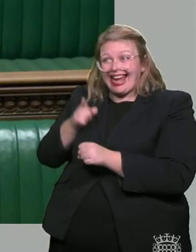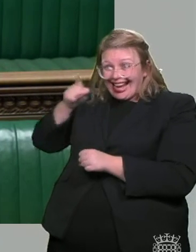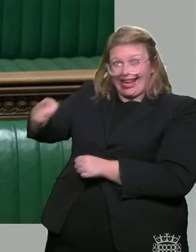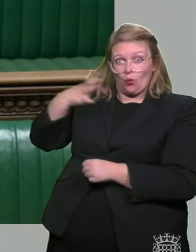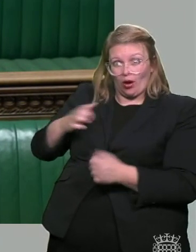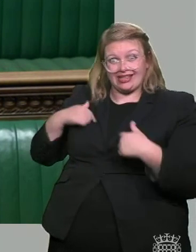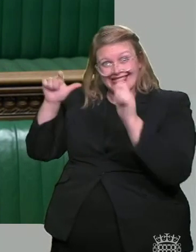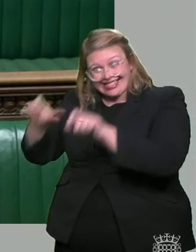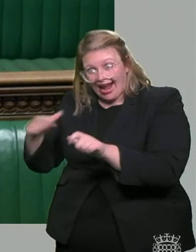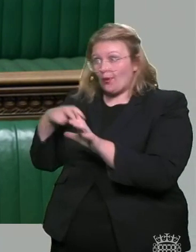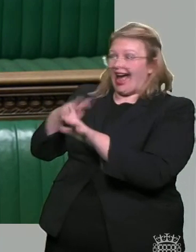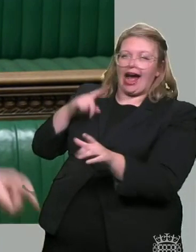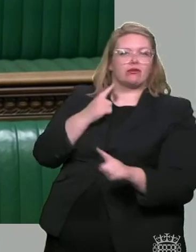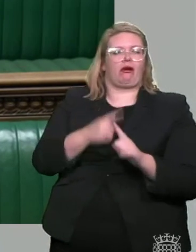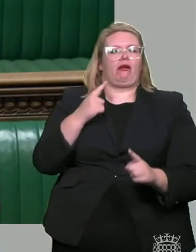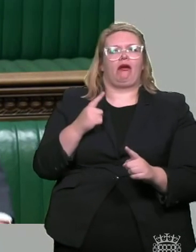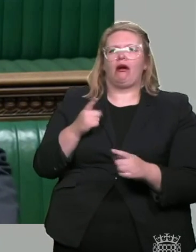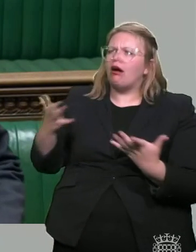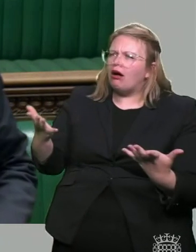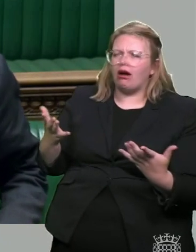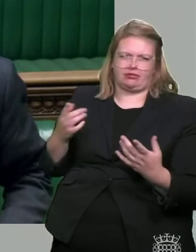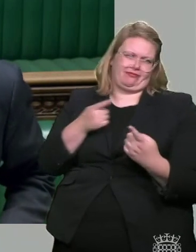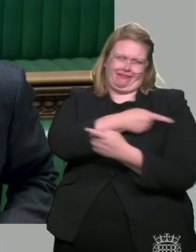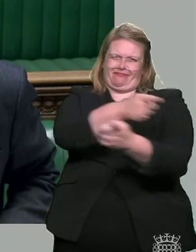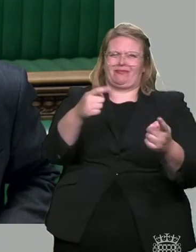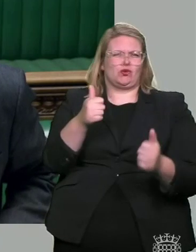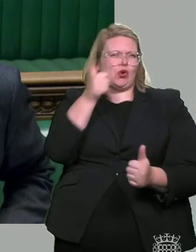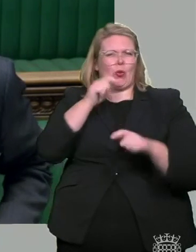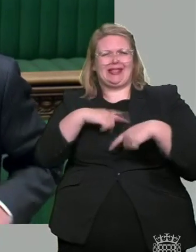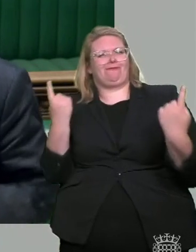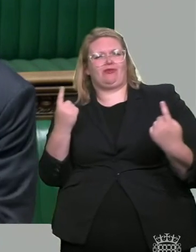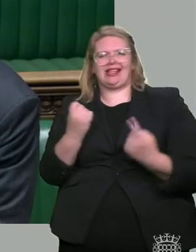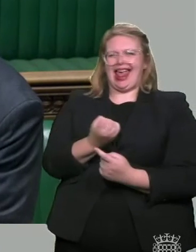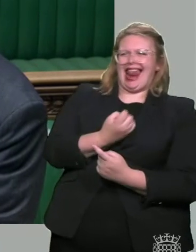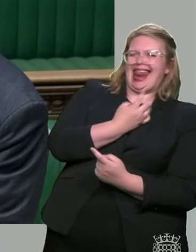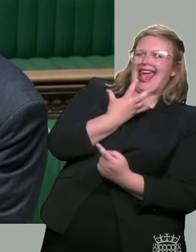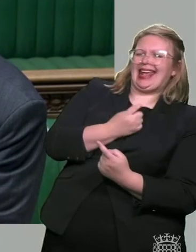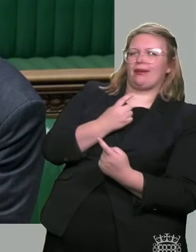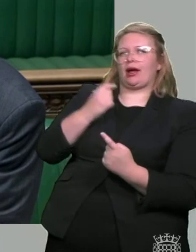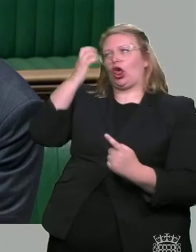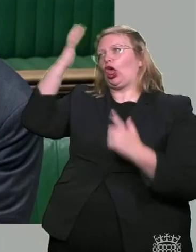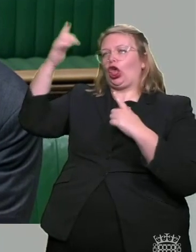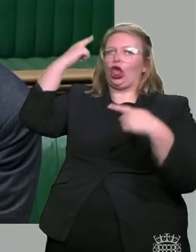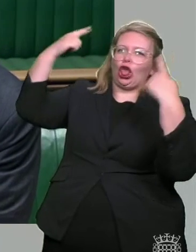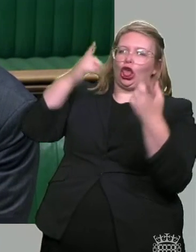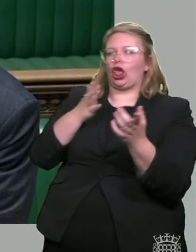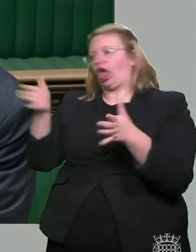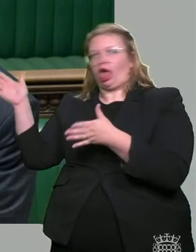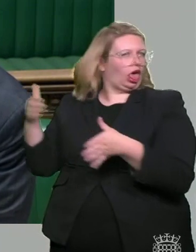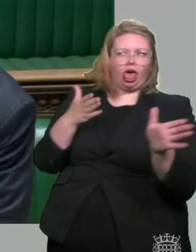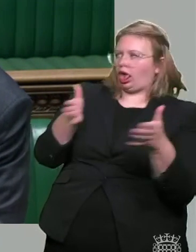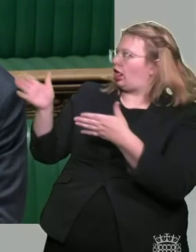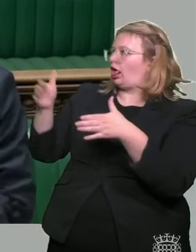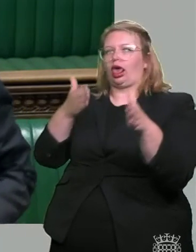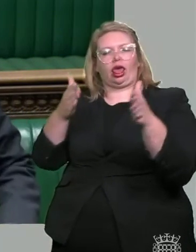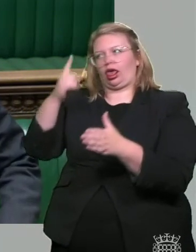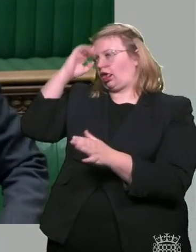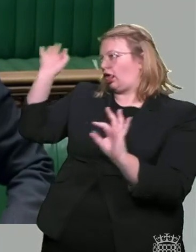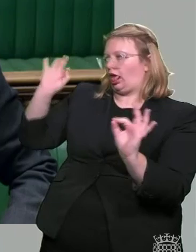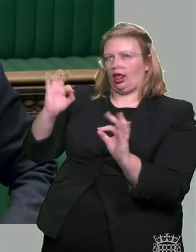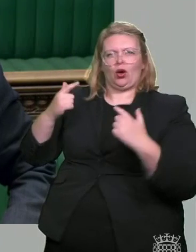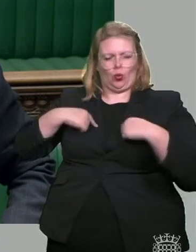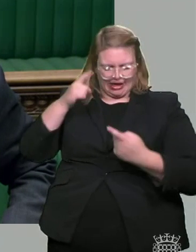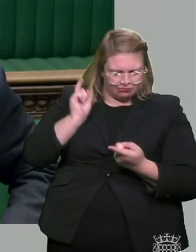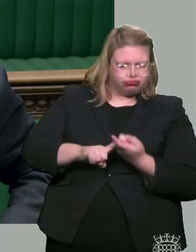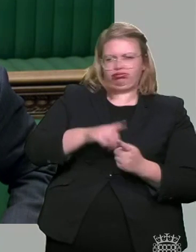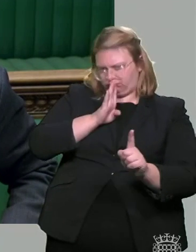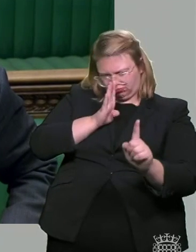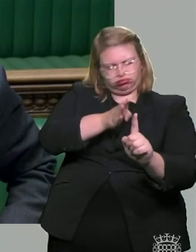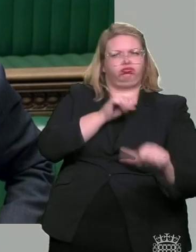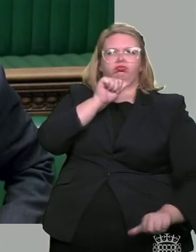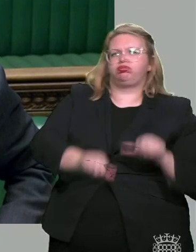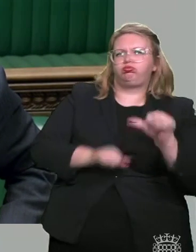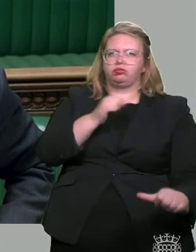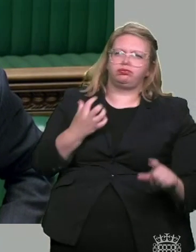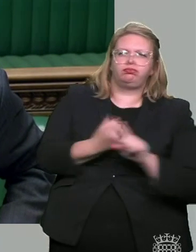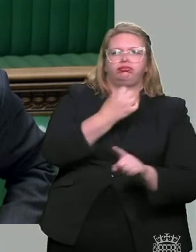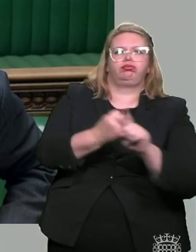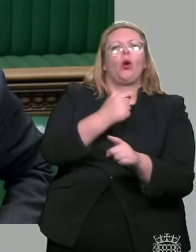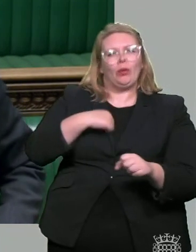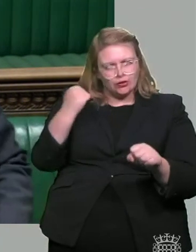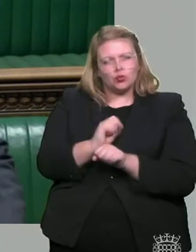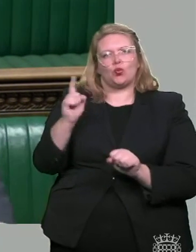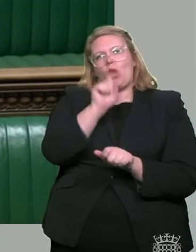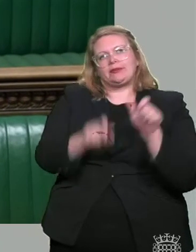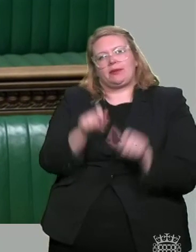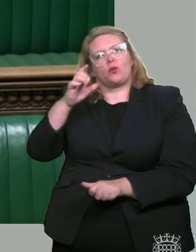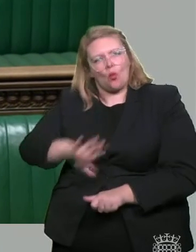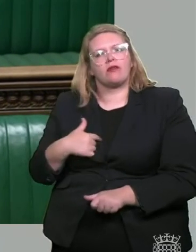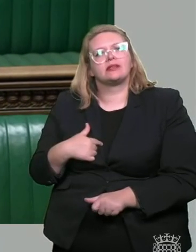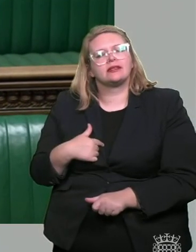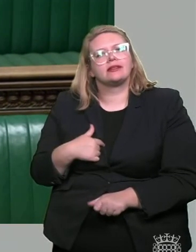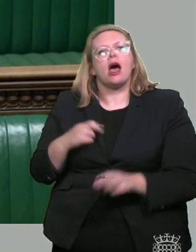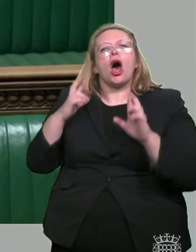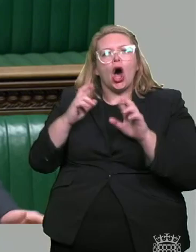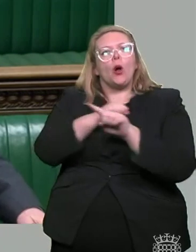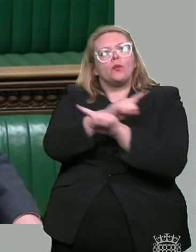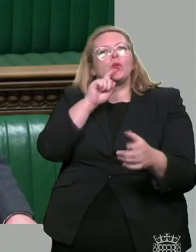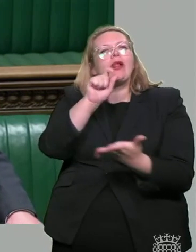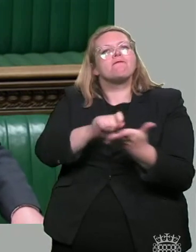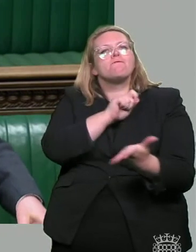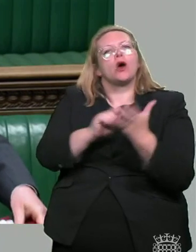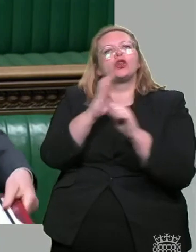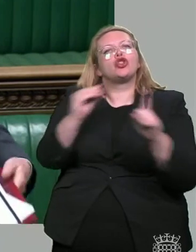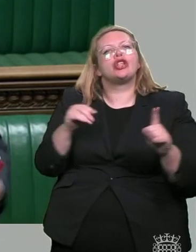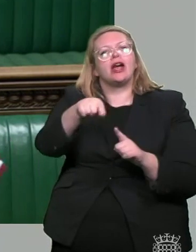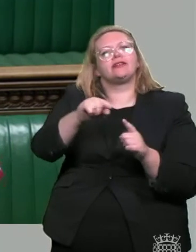Week after week, the people of this country can see the difference between a Labour party that twists and turns with the wind and thinks of nothing except playing political games, whereas this party gets on with delivering on the people’s priorities, and I hope the people will vote Conservative on 6 May.